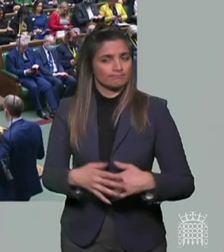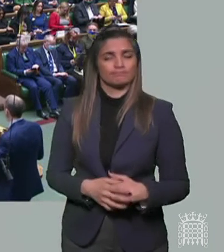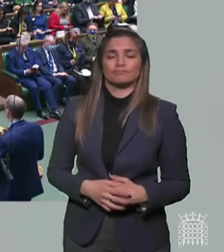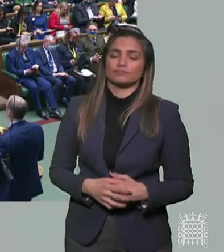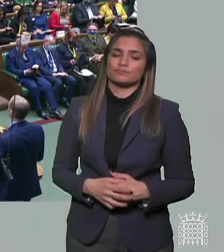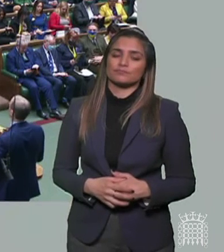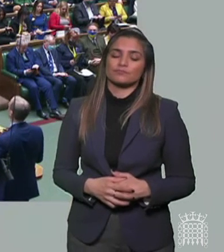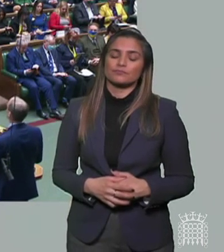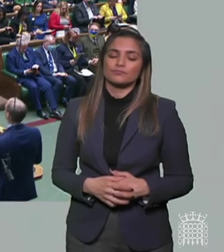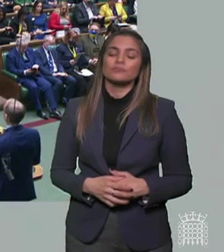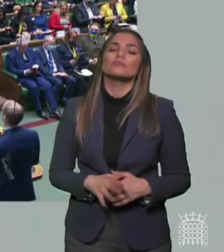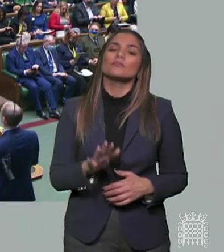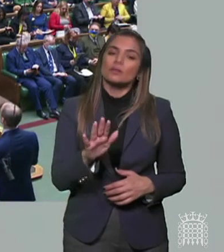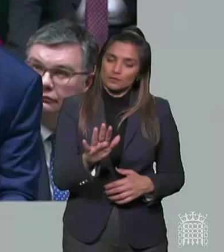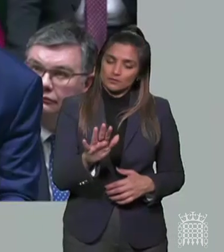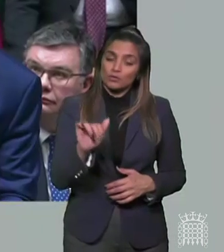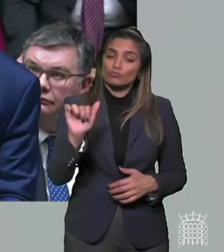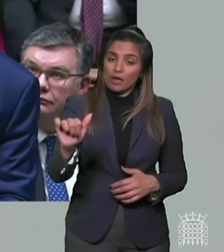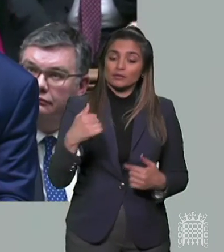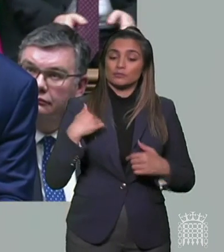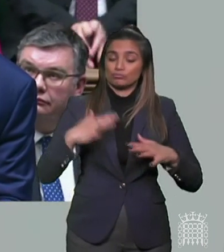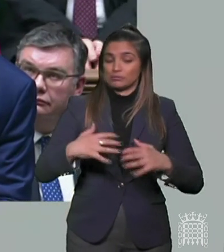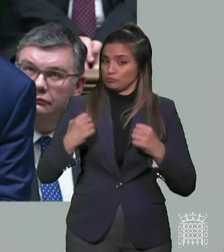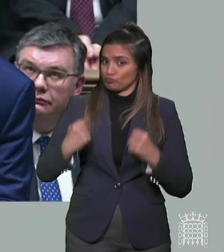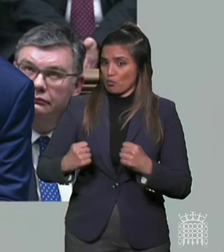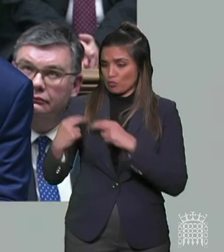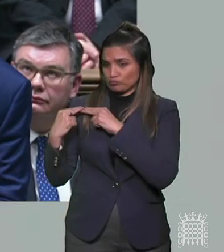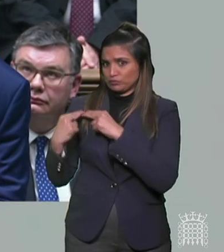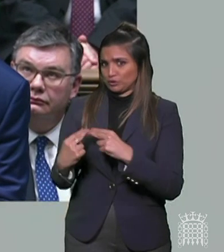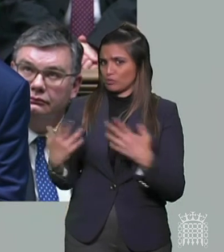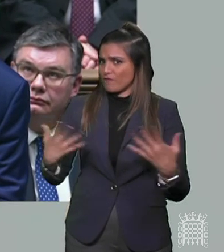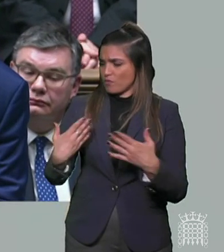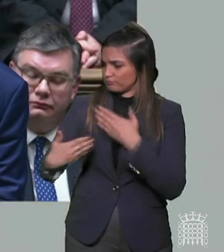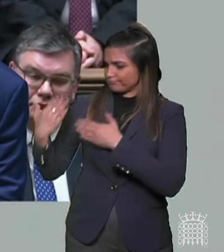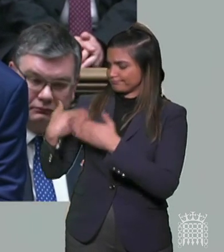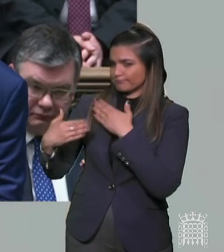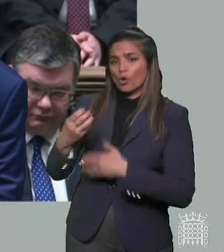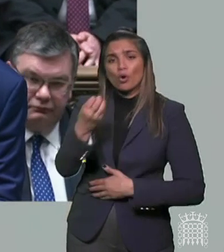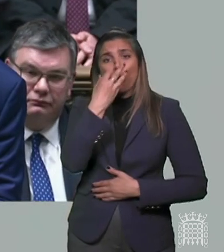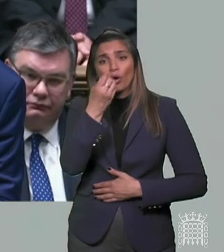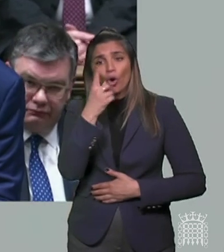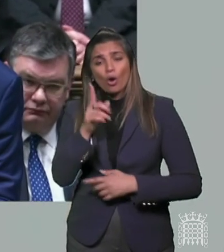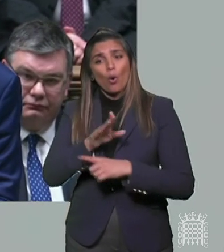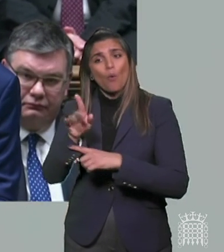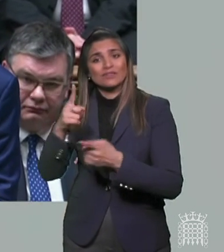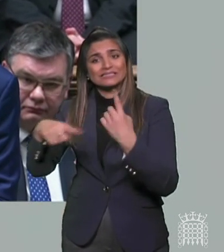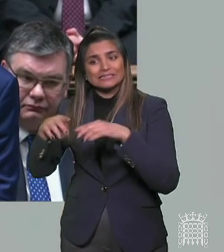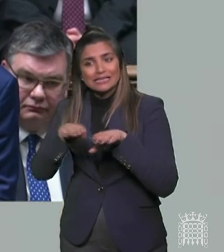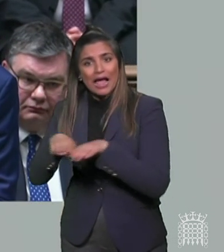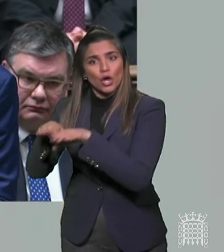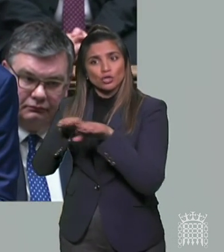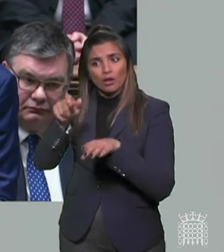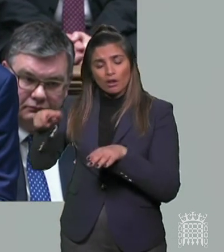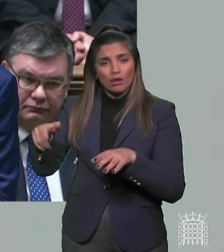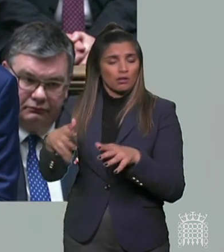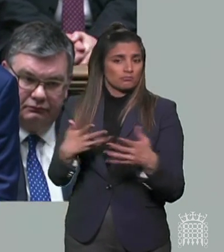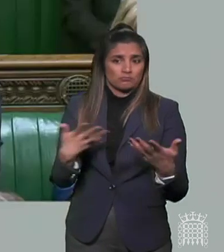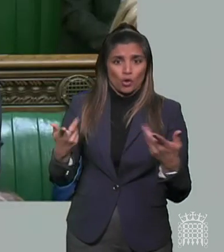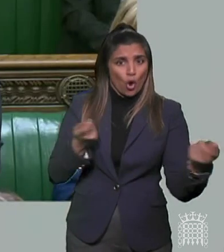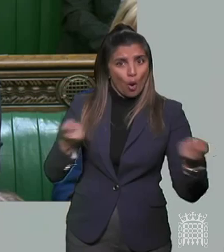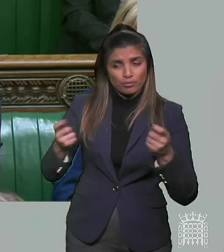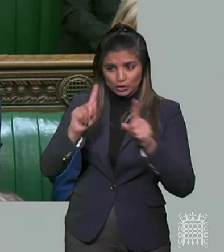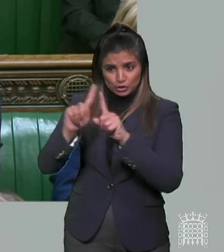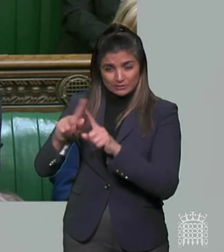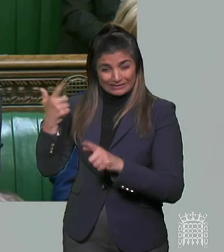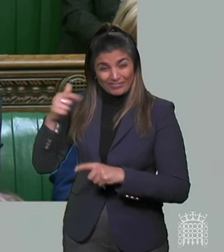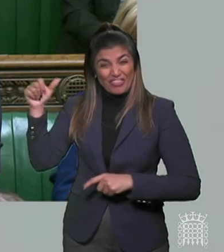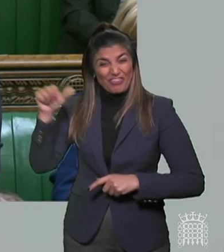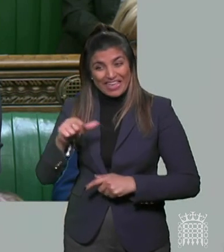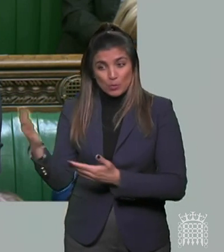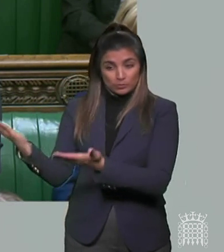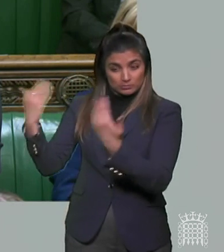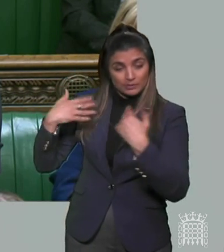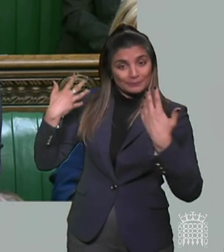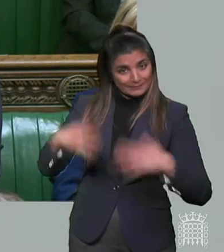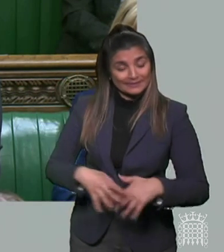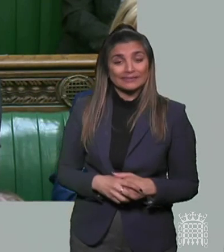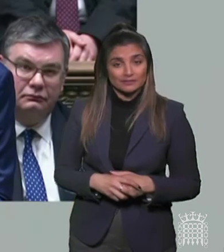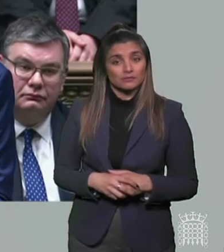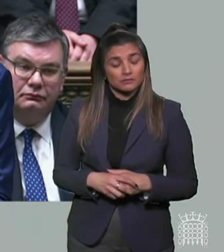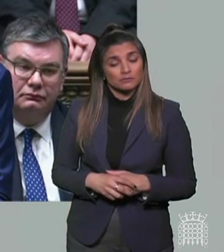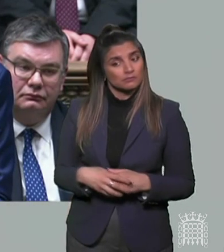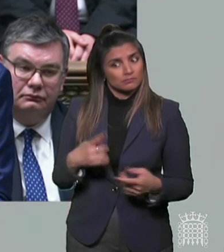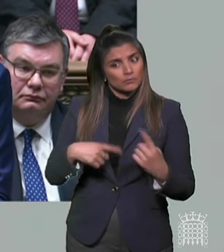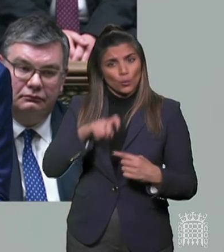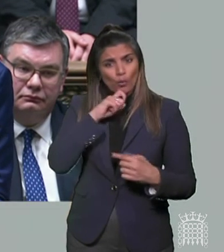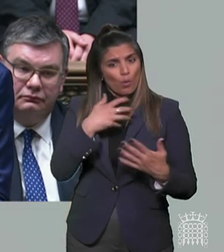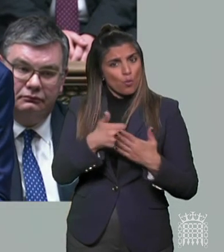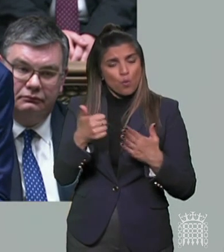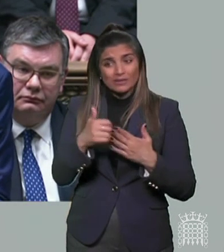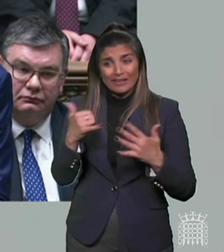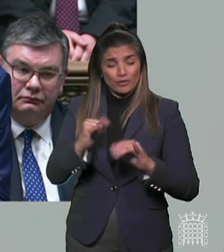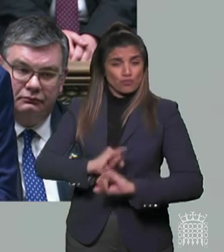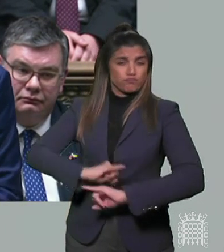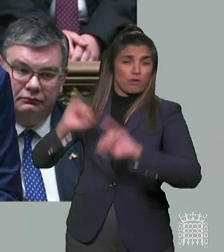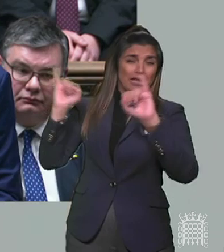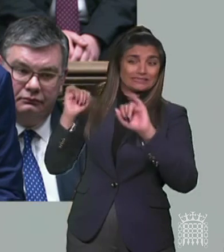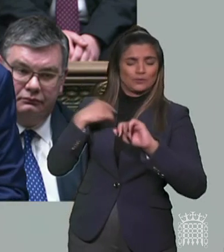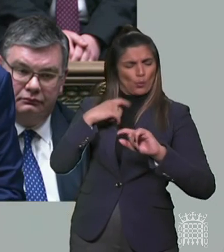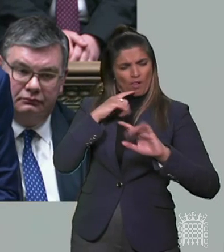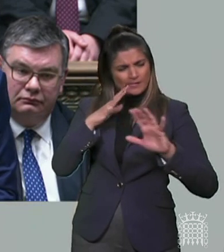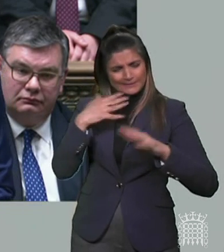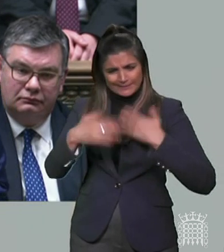The honourable Gentleman is right that we have a strong tradition, as we have shown: we have stepped up to the plate with the Hong Kong British national overseas citizens, and with Operation Pitting which brought 17,000 back from Afghanistan, and we will go further and beyond the normal rules when there is a crisis, as we have seen in Ukraine.